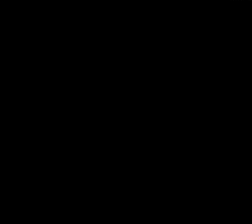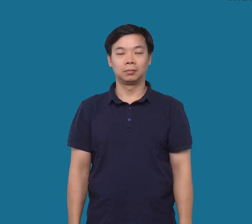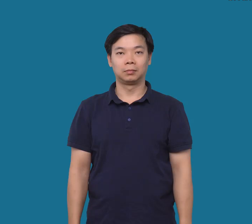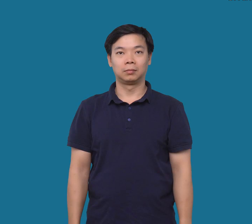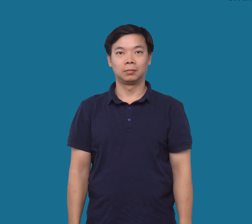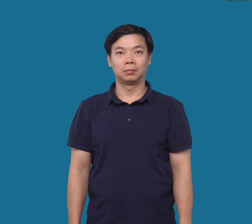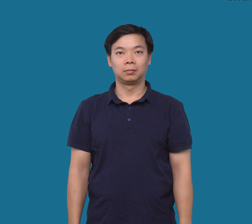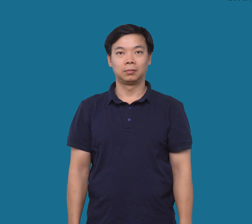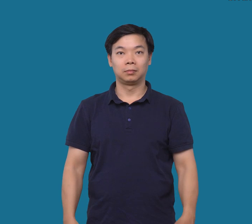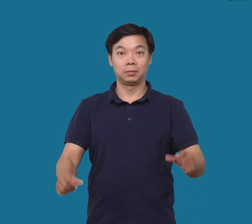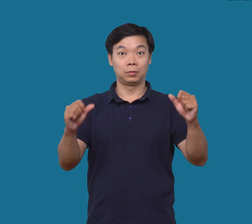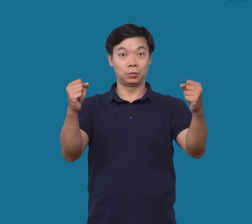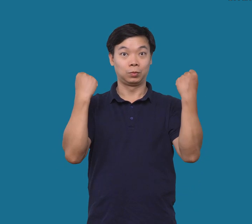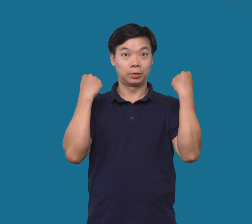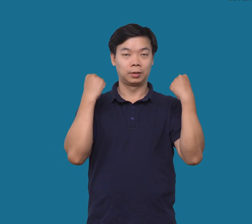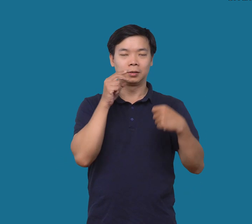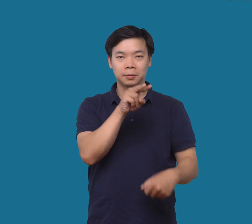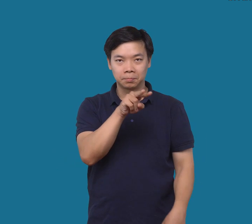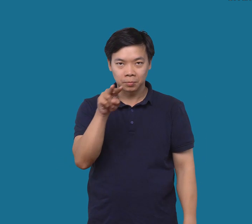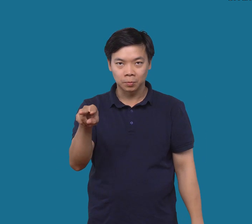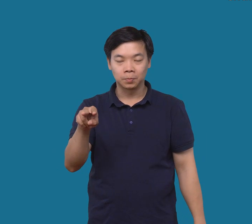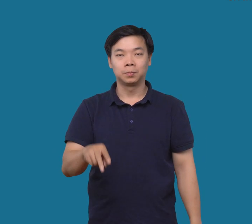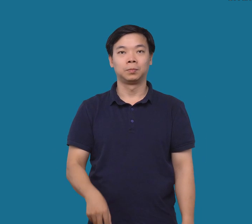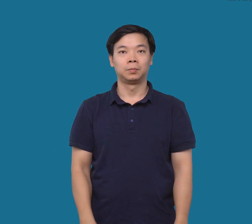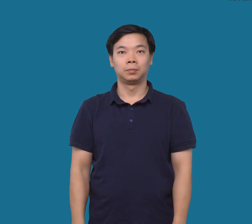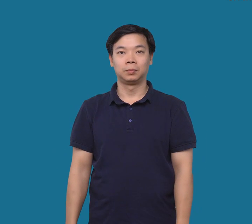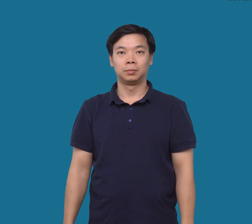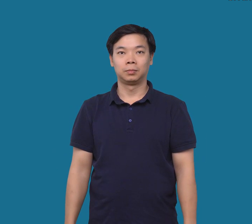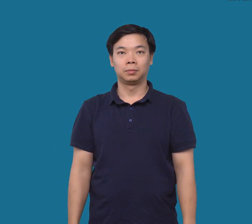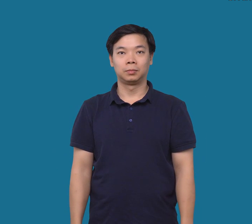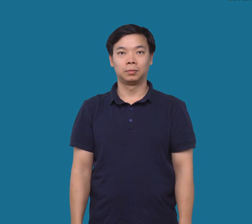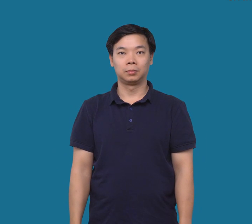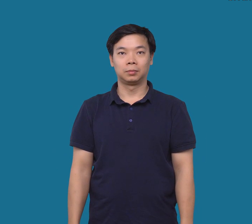chăm sóc sức khỏe